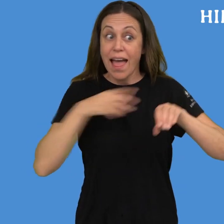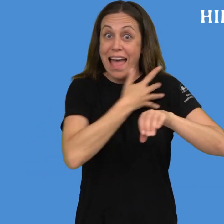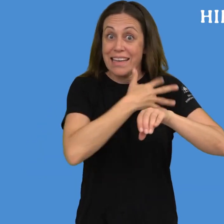sangre